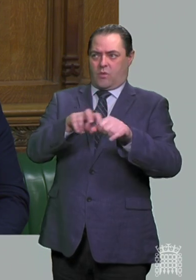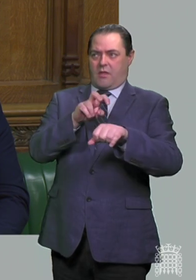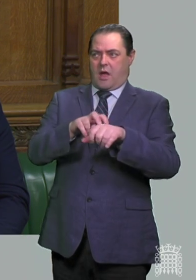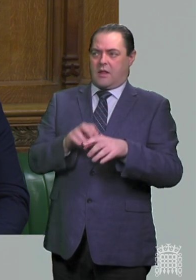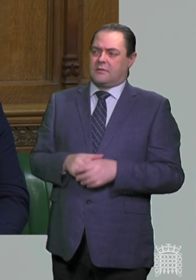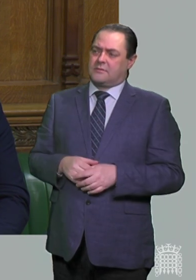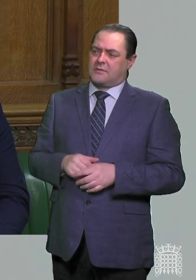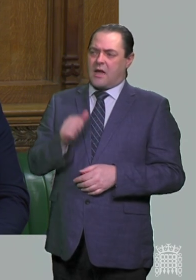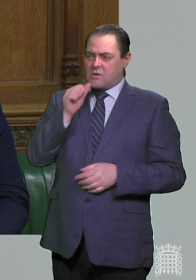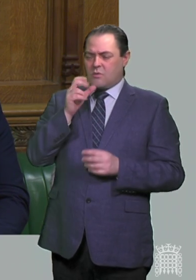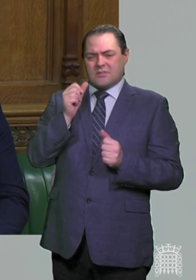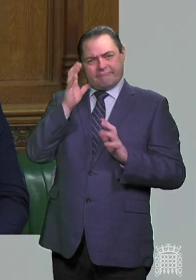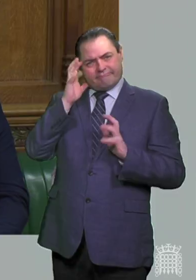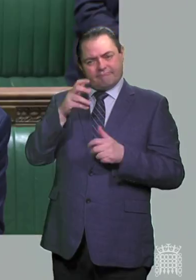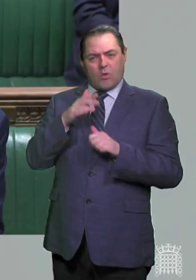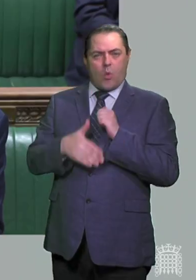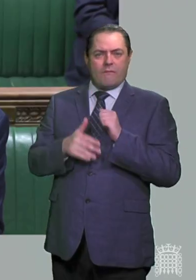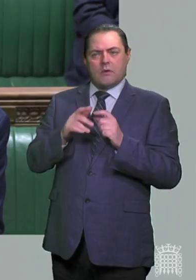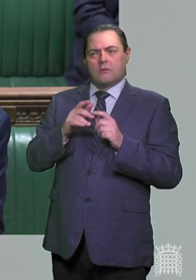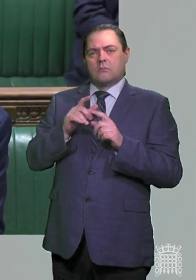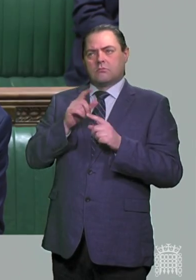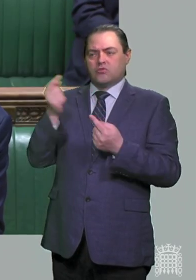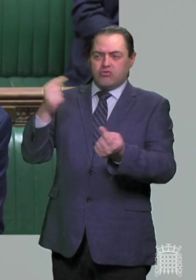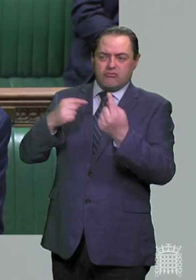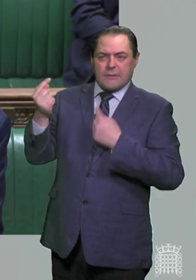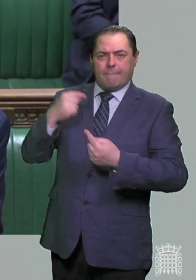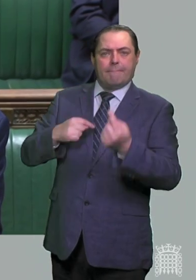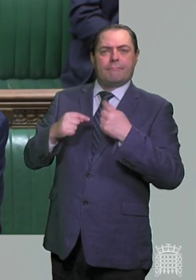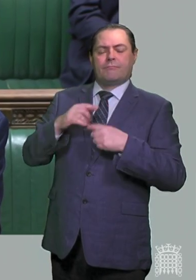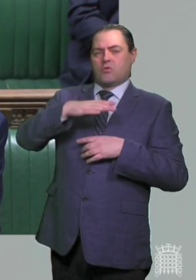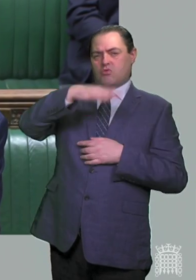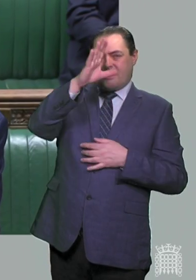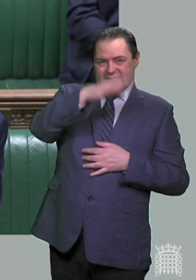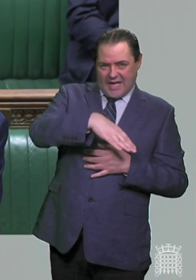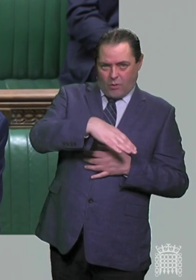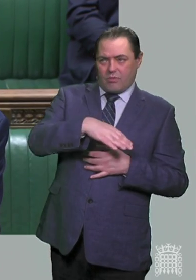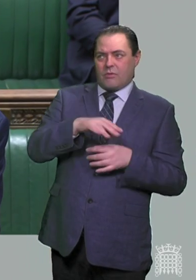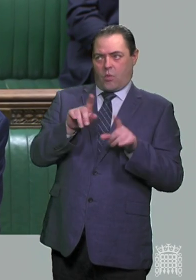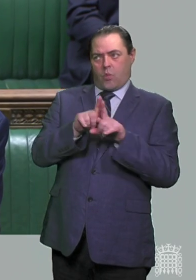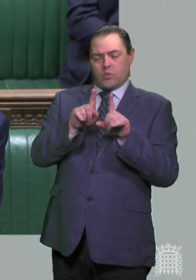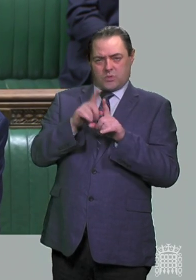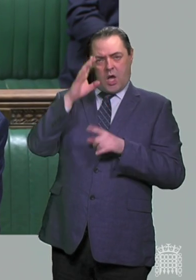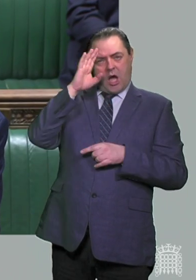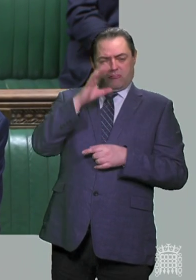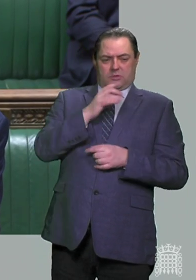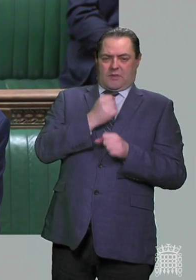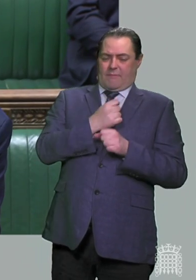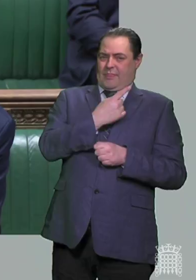I am aware of the concerns of tourism authorities north and south, and indeed the concerns of the Irish Government.